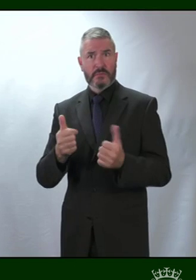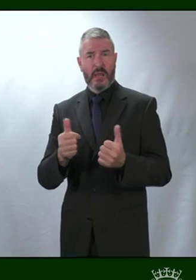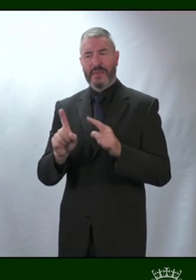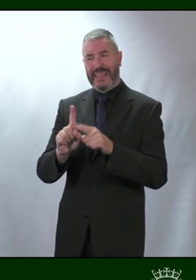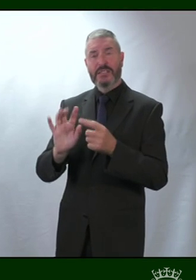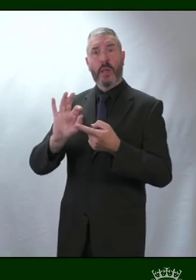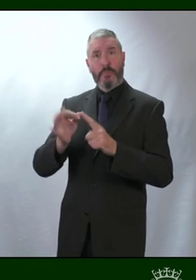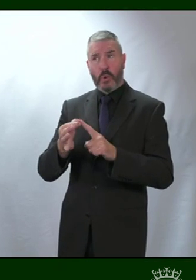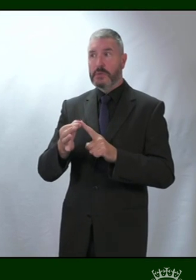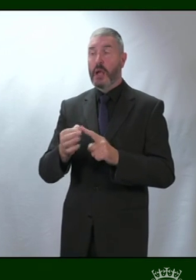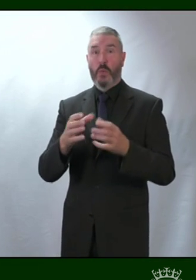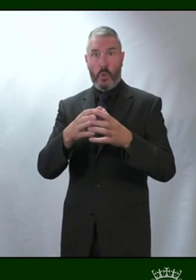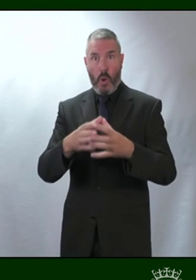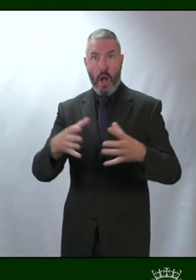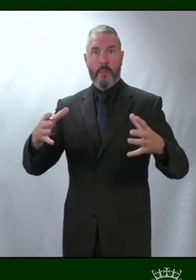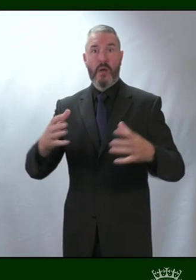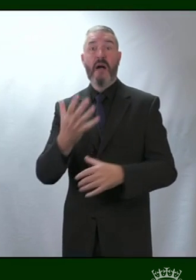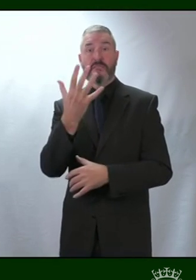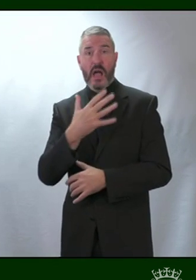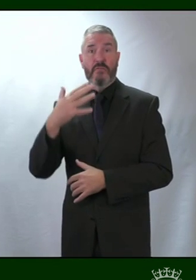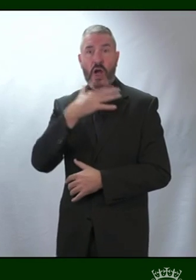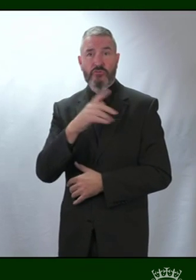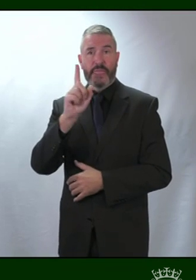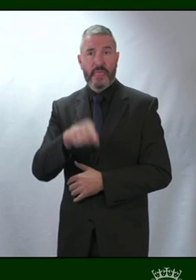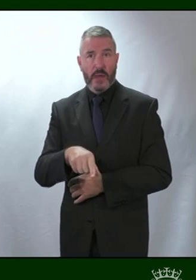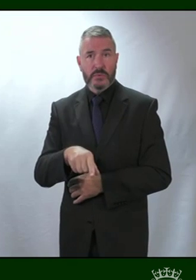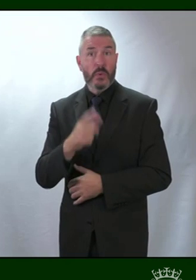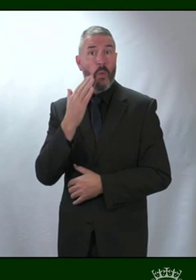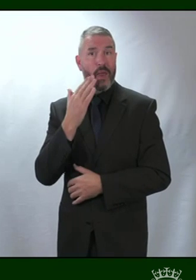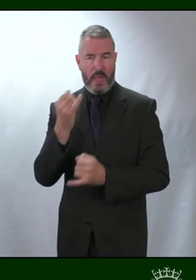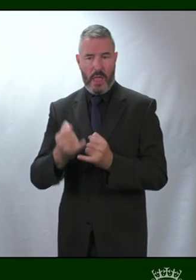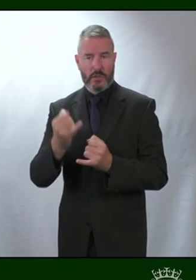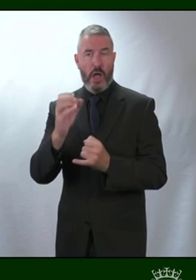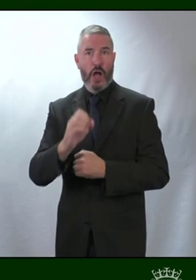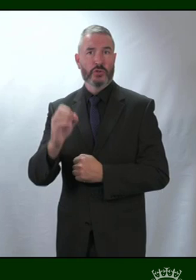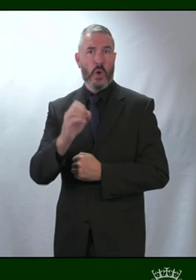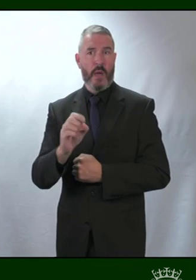and learned Gentleman raises, we are going to go up to 500,000 tests by the end of October.